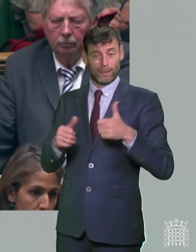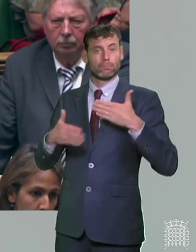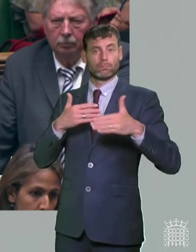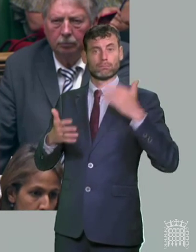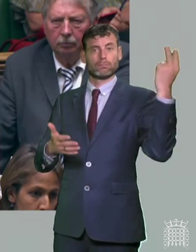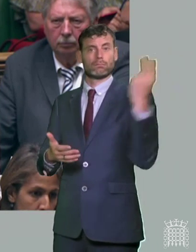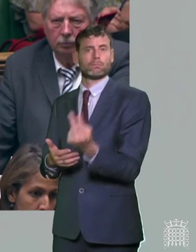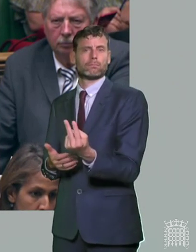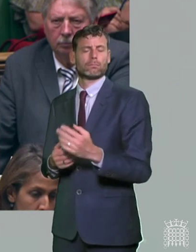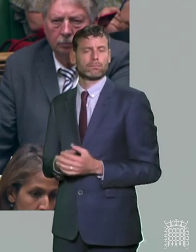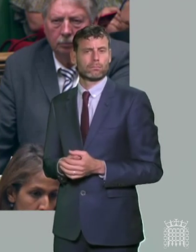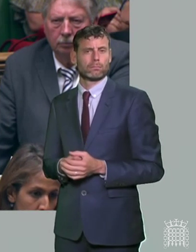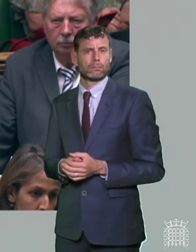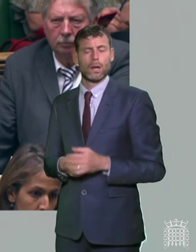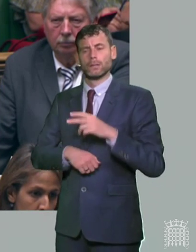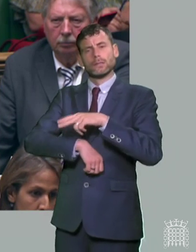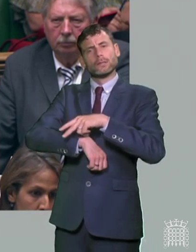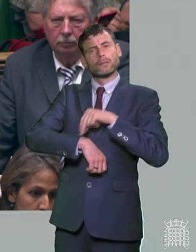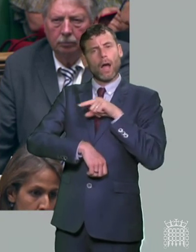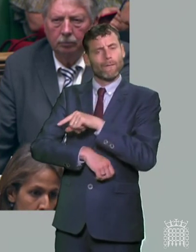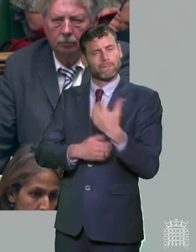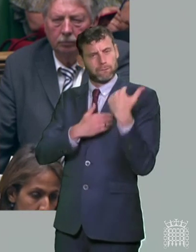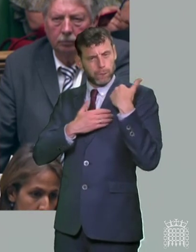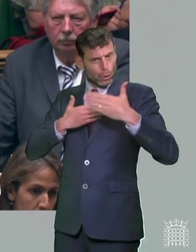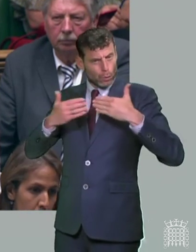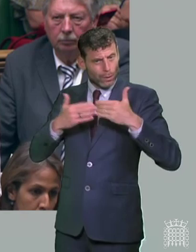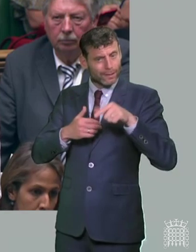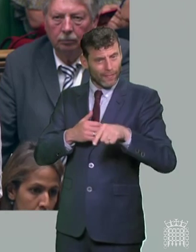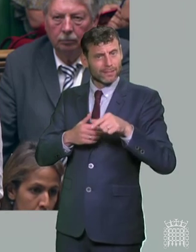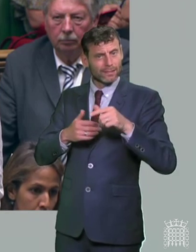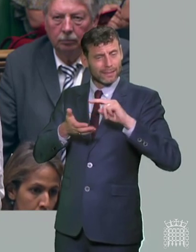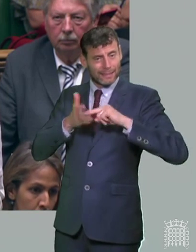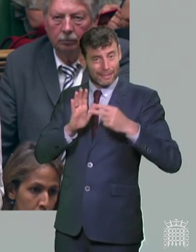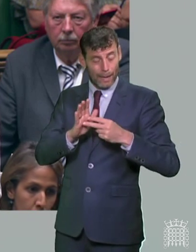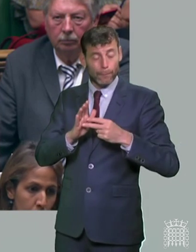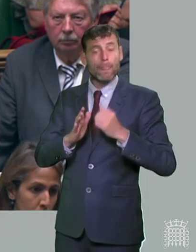At the same time, since December, staff working on the ARAP scheme have been slashed by a quarter.